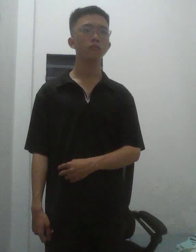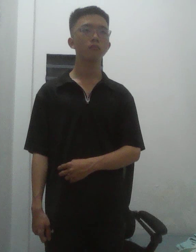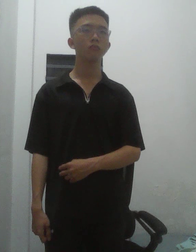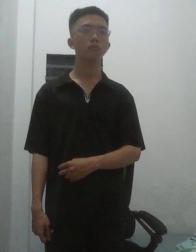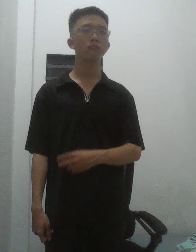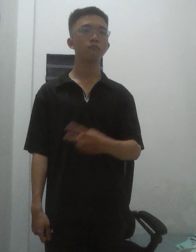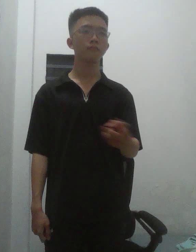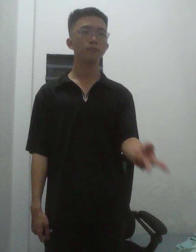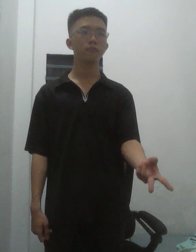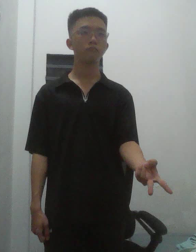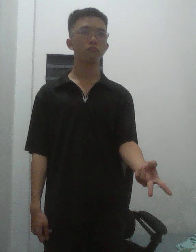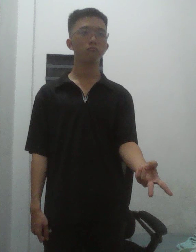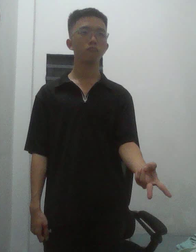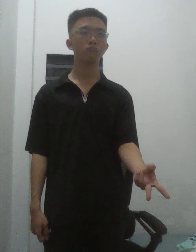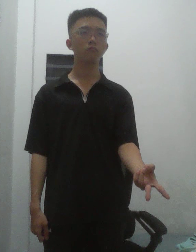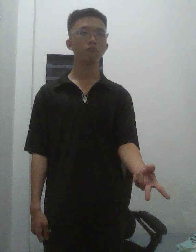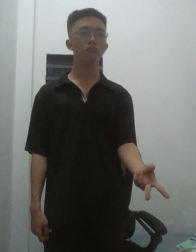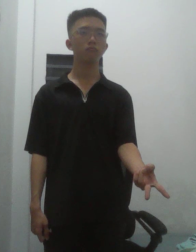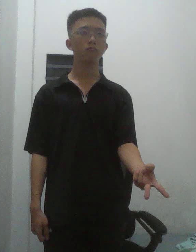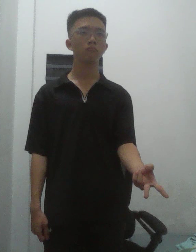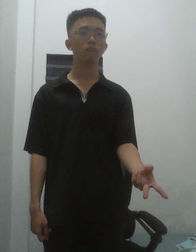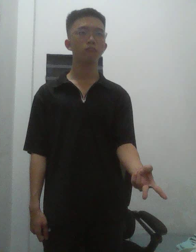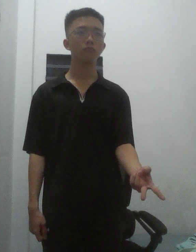it